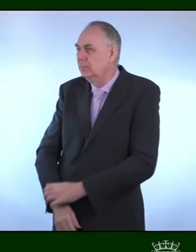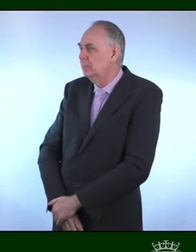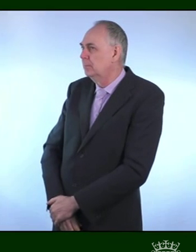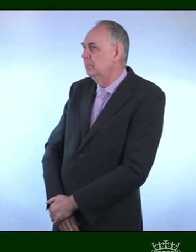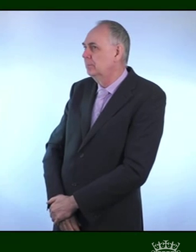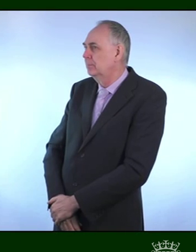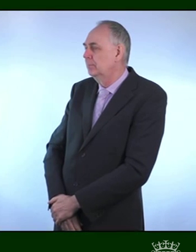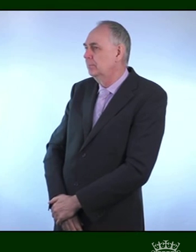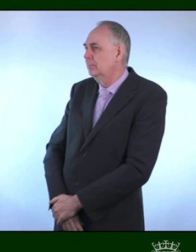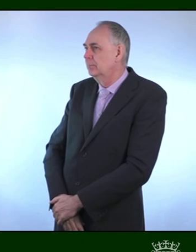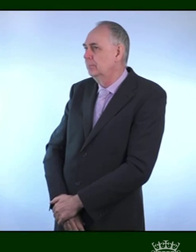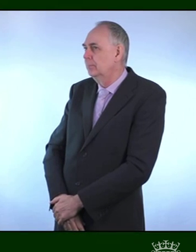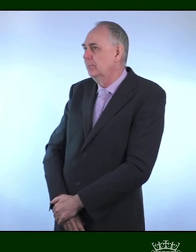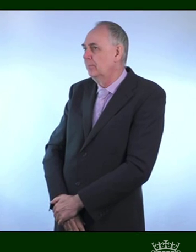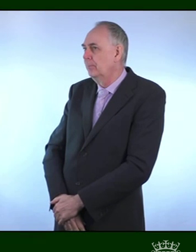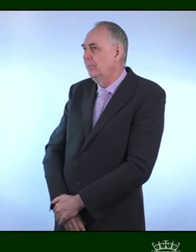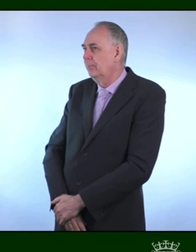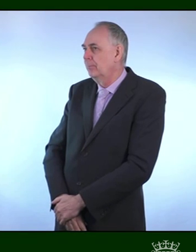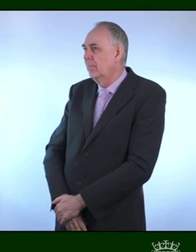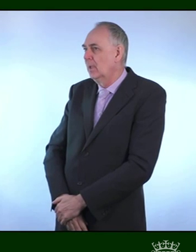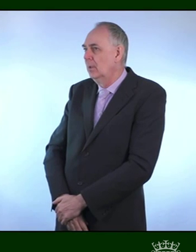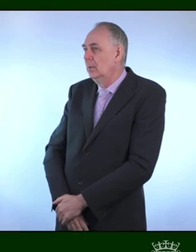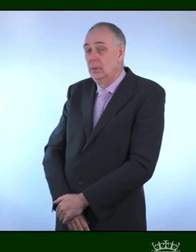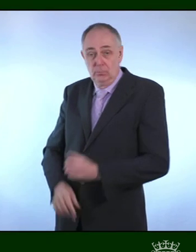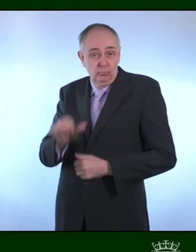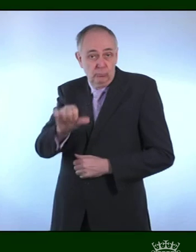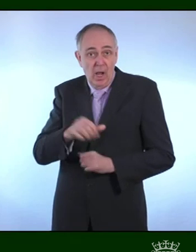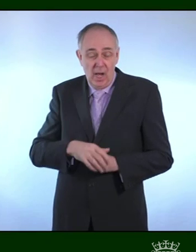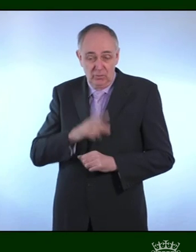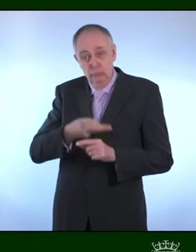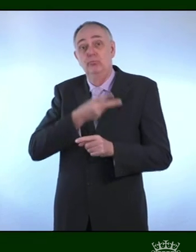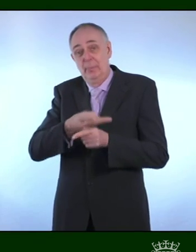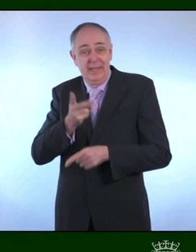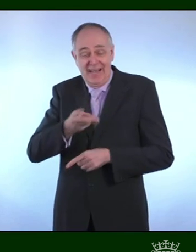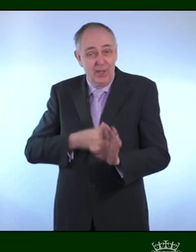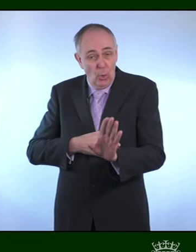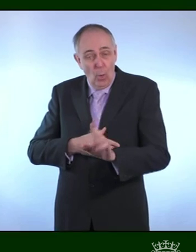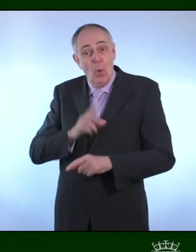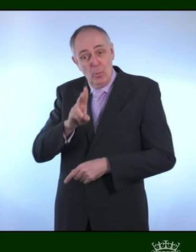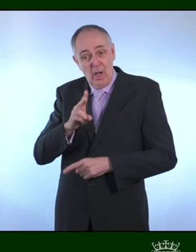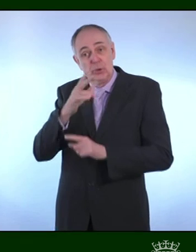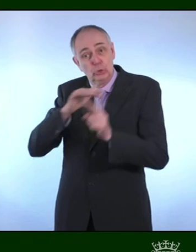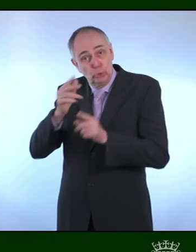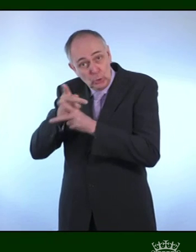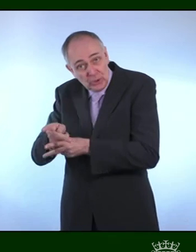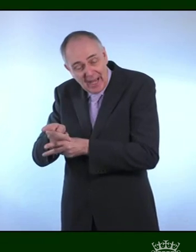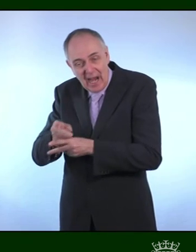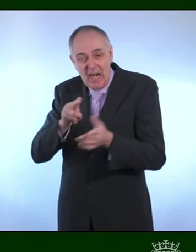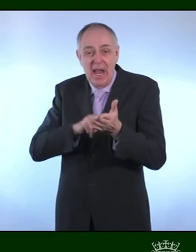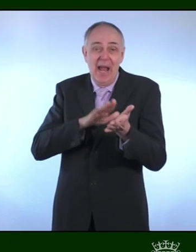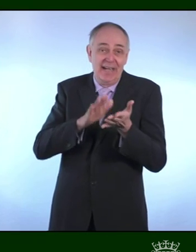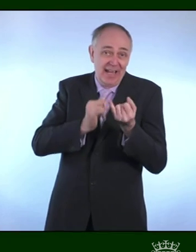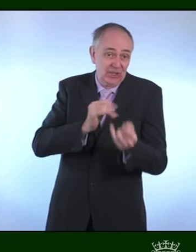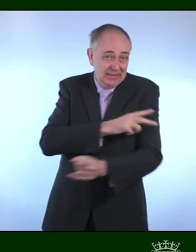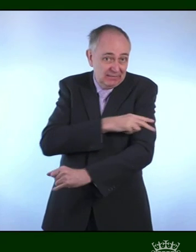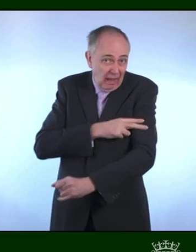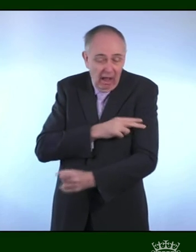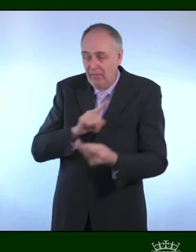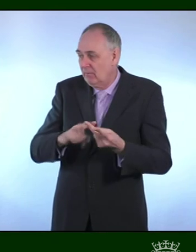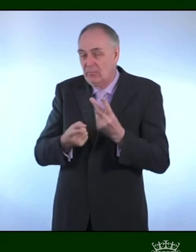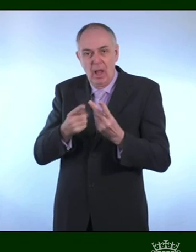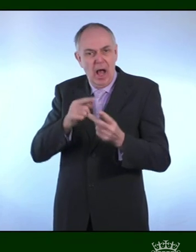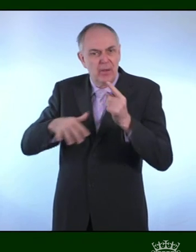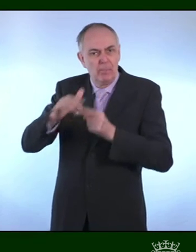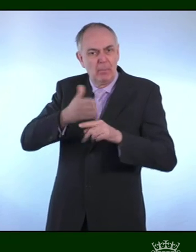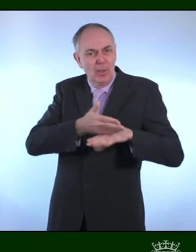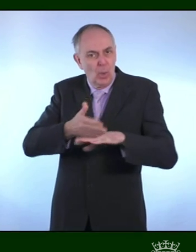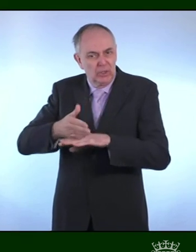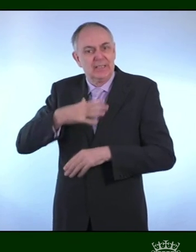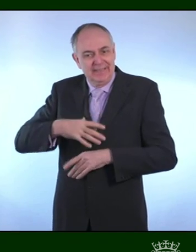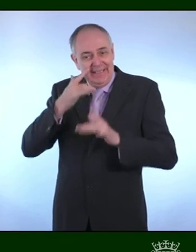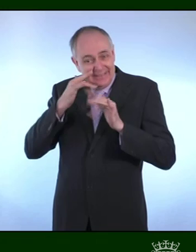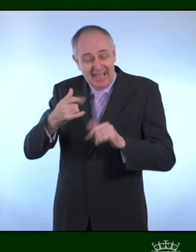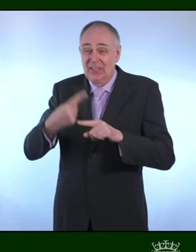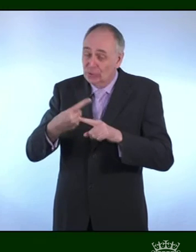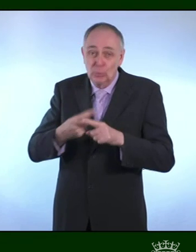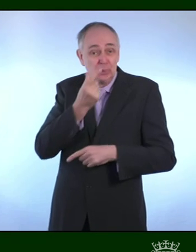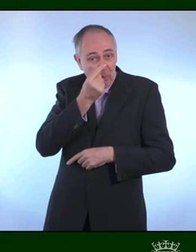The right honourable Gentleman is entirely right. I do not want to repeat what I just said, except to say that social care staff, in common with NHS staff and, indeed, other public sector workers, need to be tested as fast as possible.